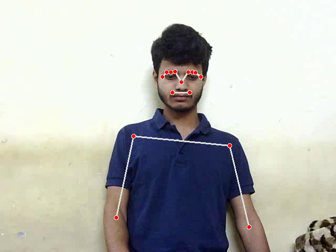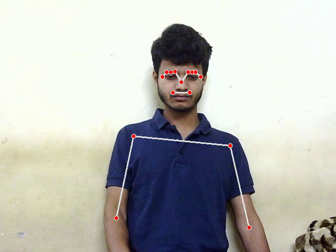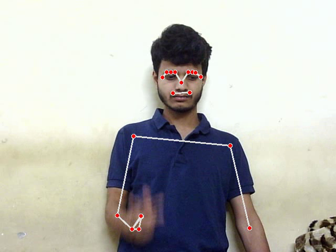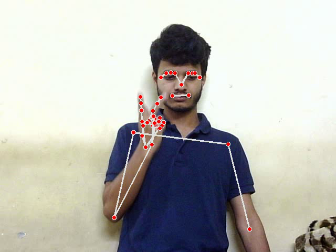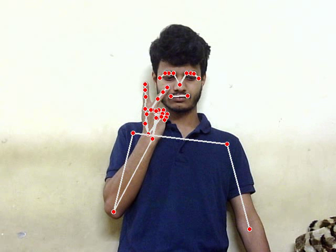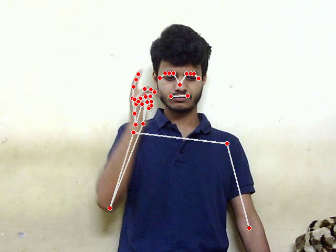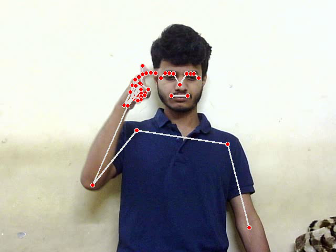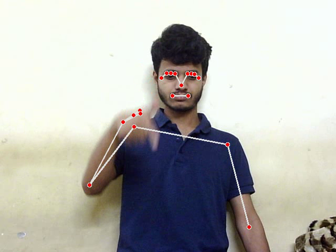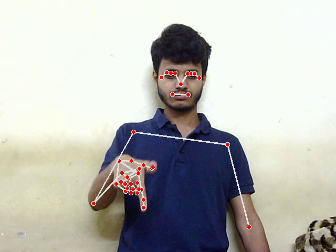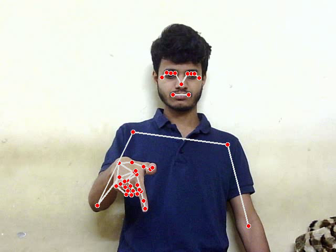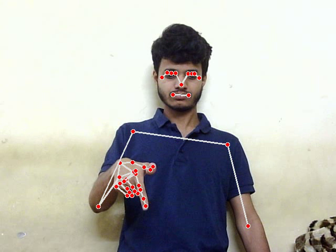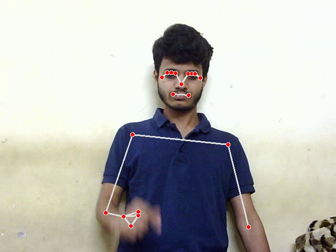see you later